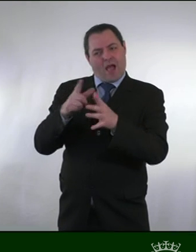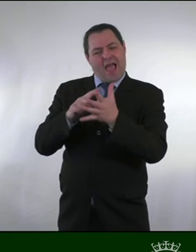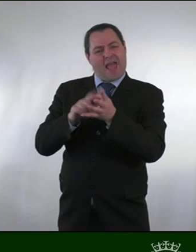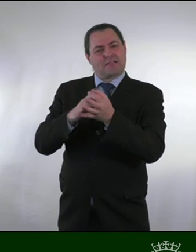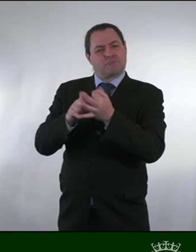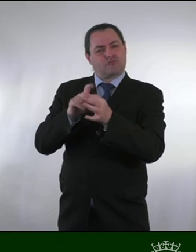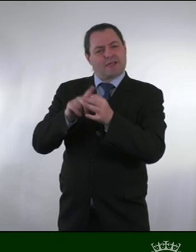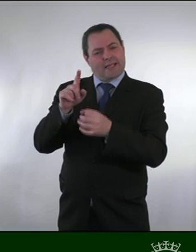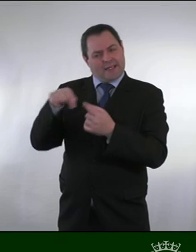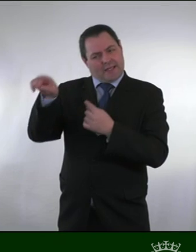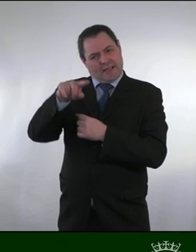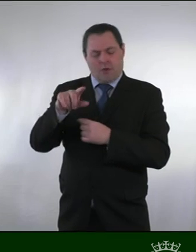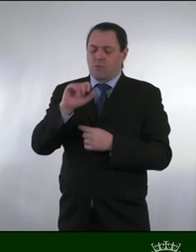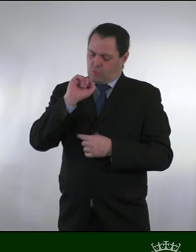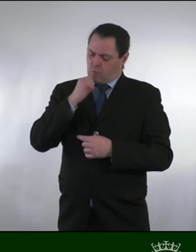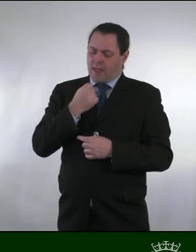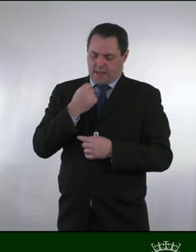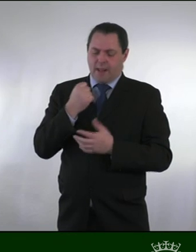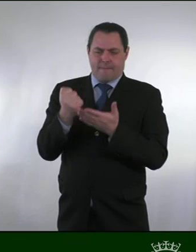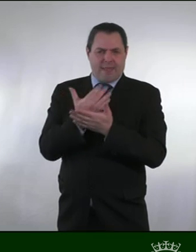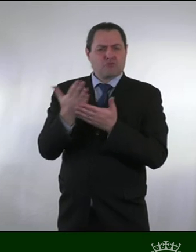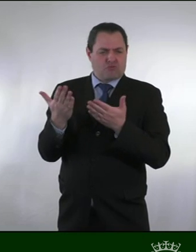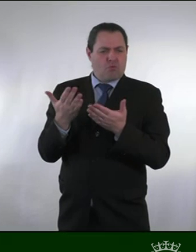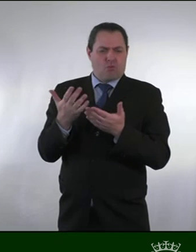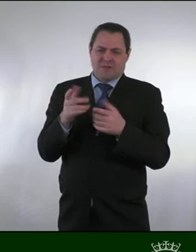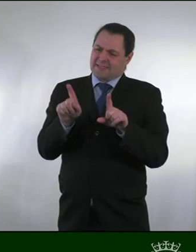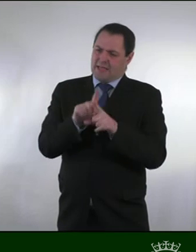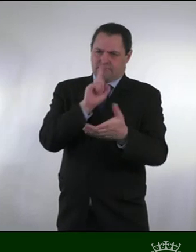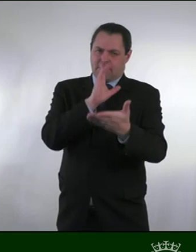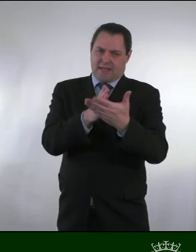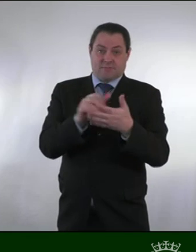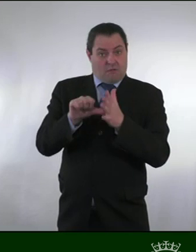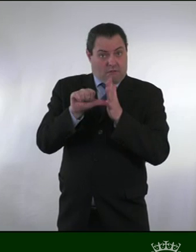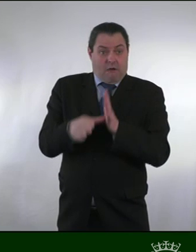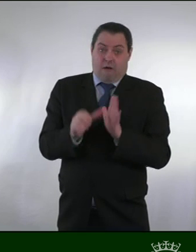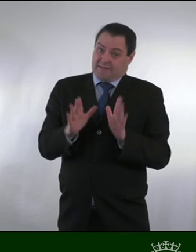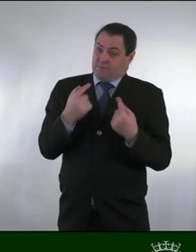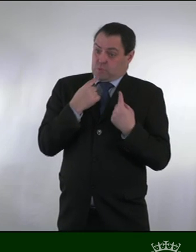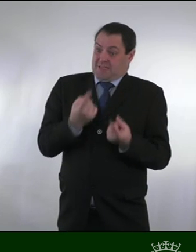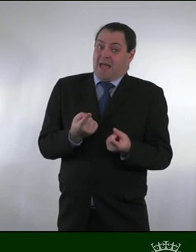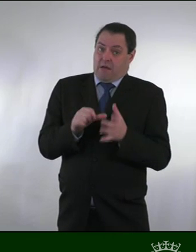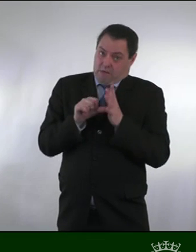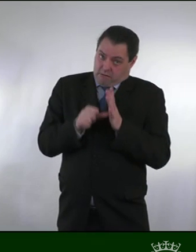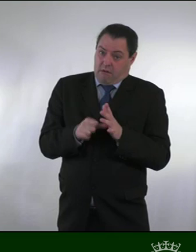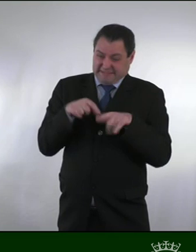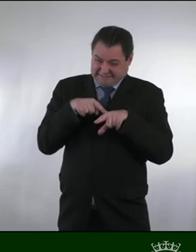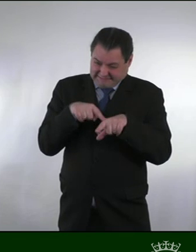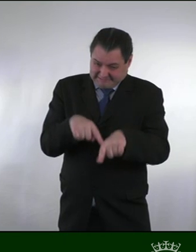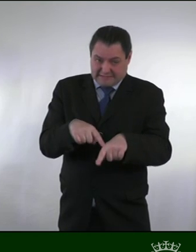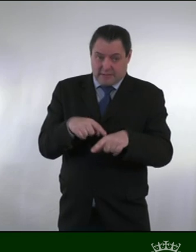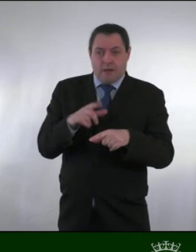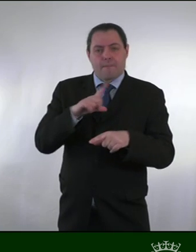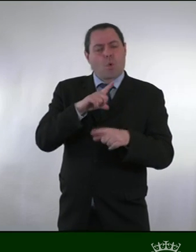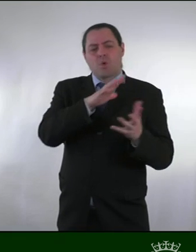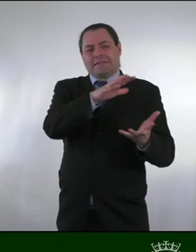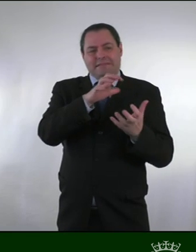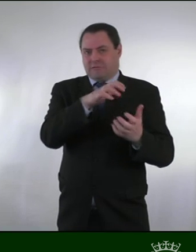I can confirm that we are on track to deliver our pledge, although I must stress to the House that it is very hard because of constraints on supply.